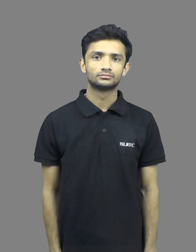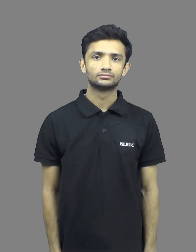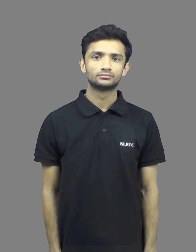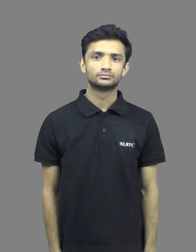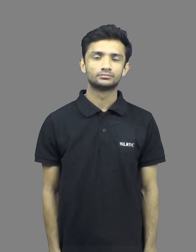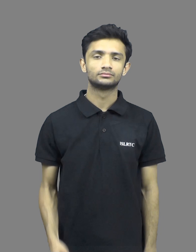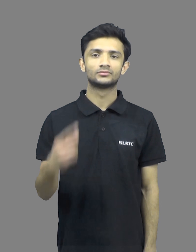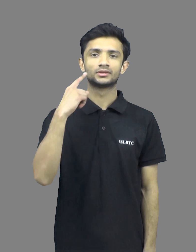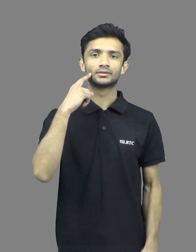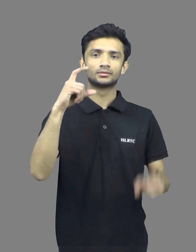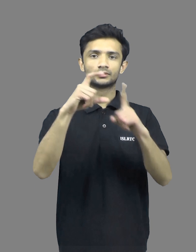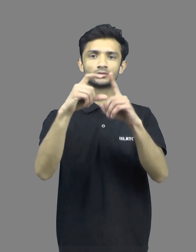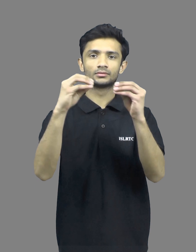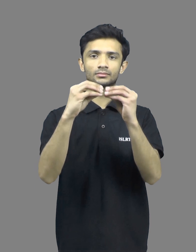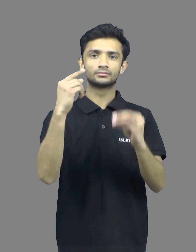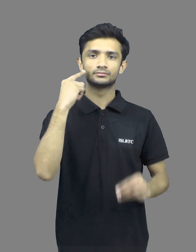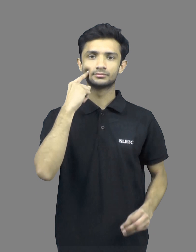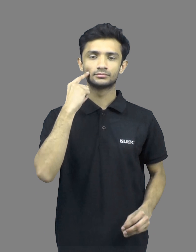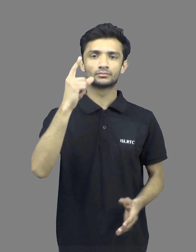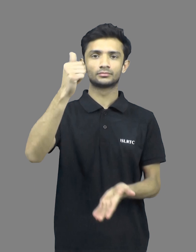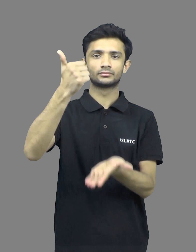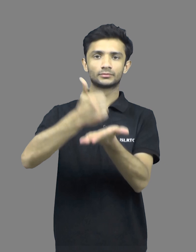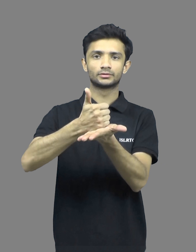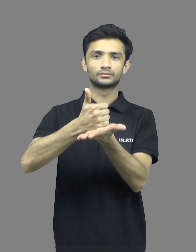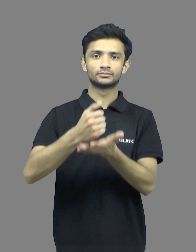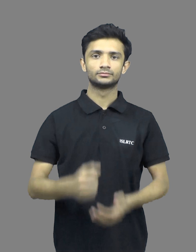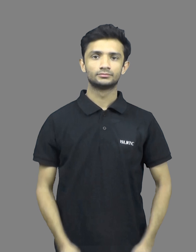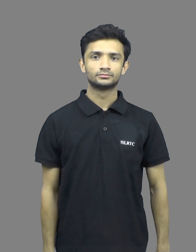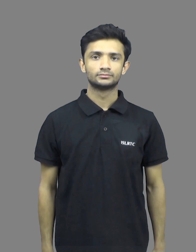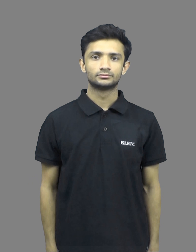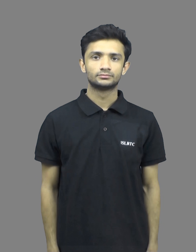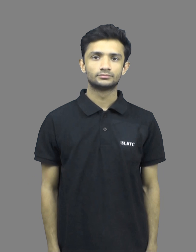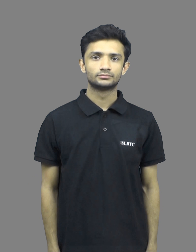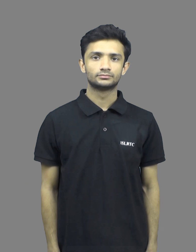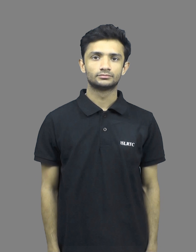IDBI Bank